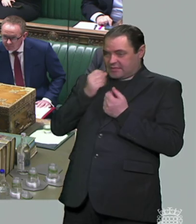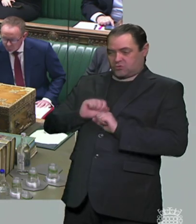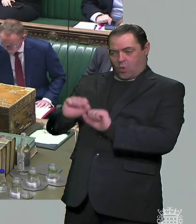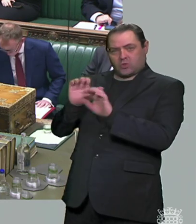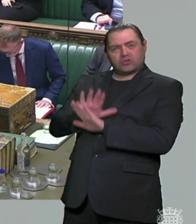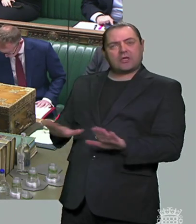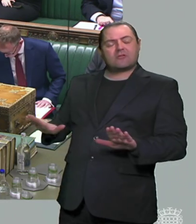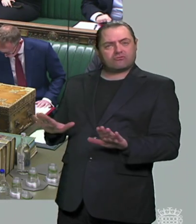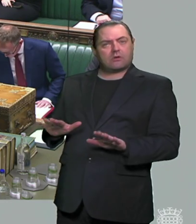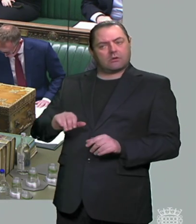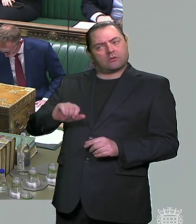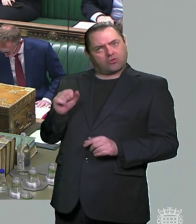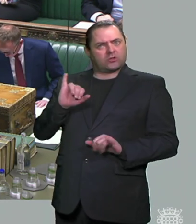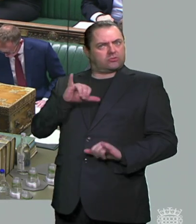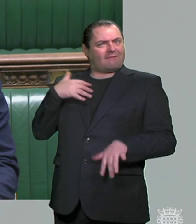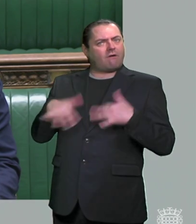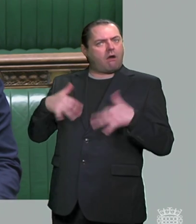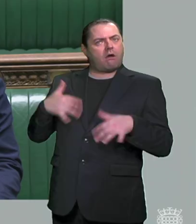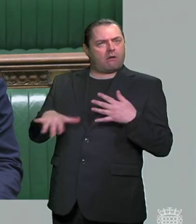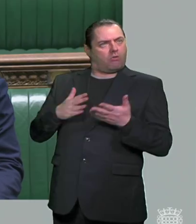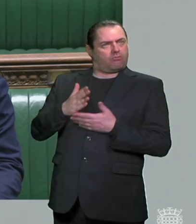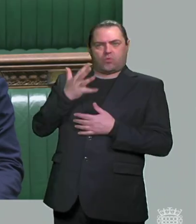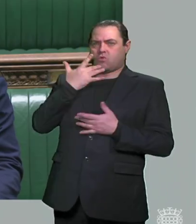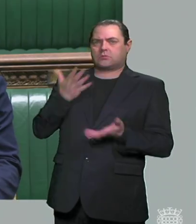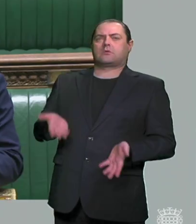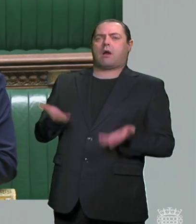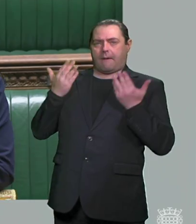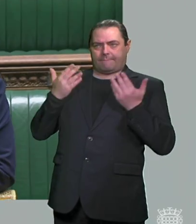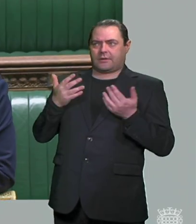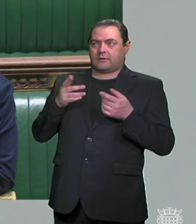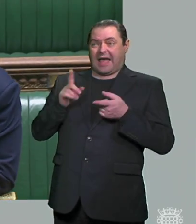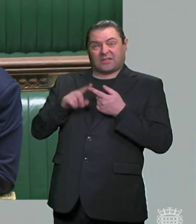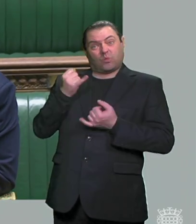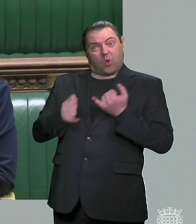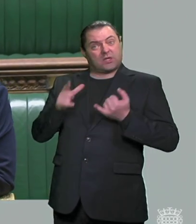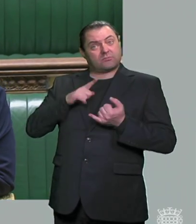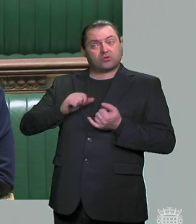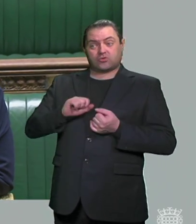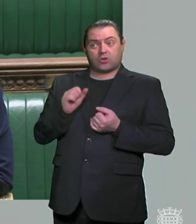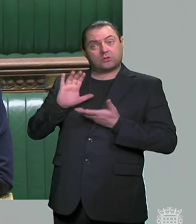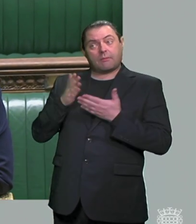Scots are being hit hard by the cost of living crisis, which has been made worse by the state of Scottish public services.